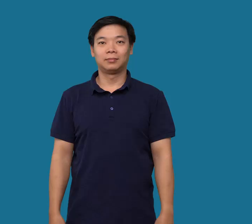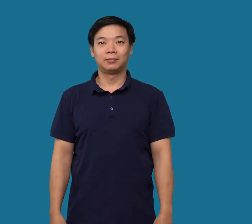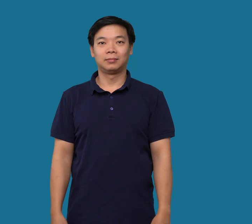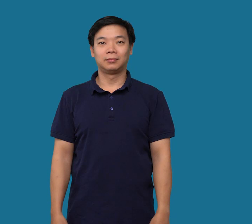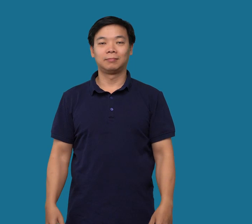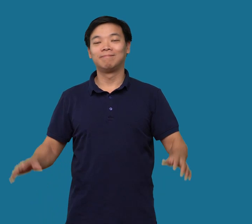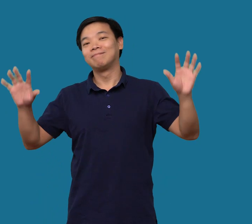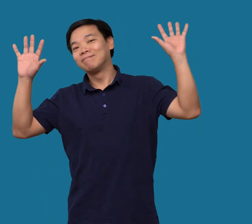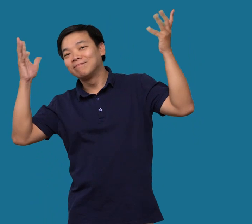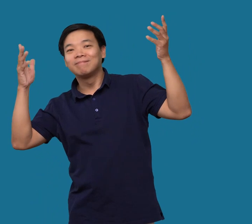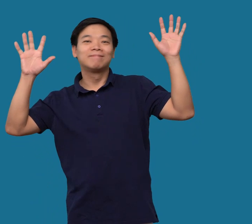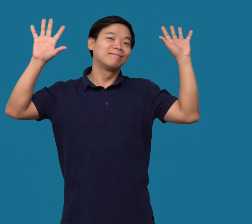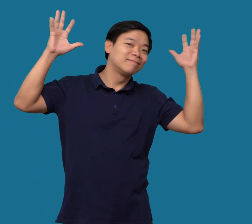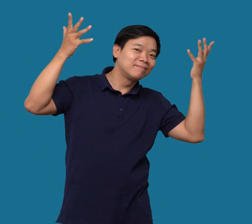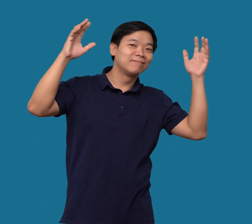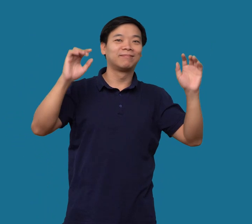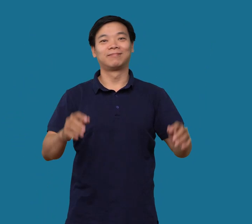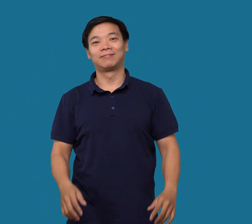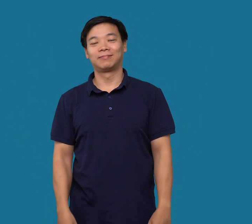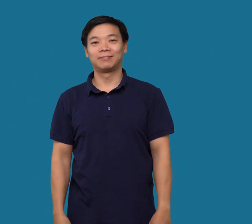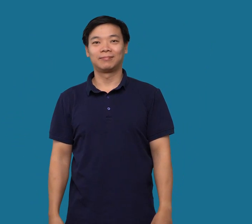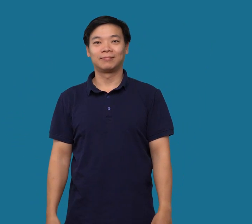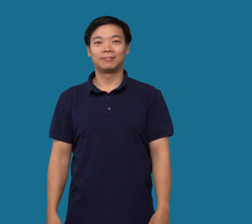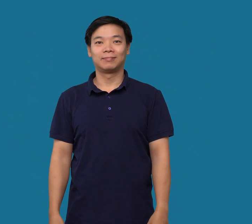vui chơi